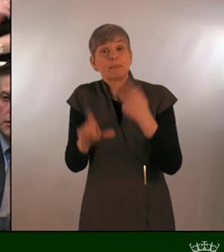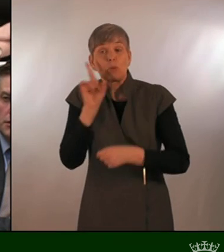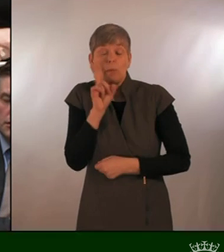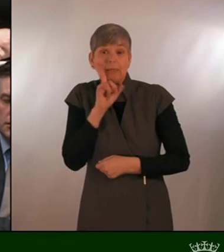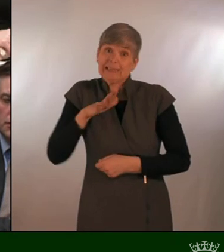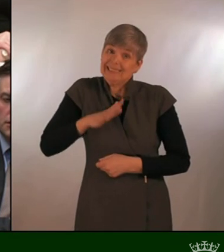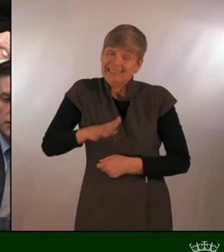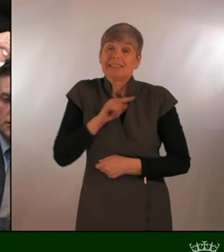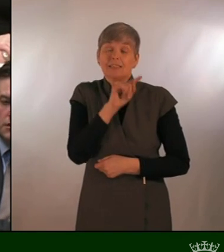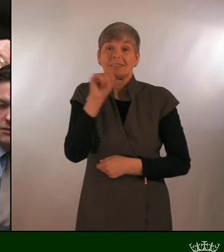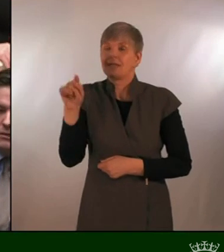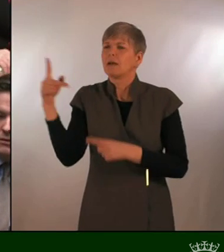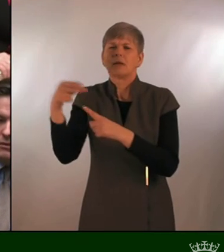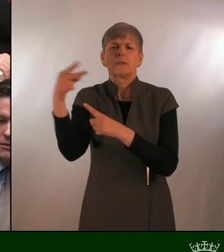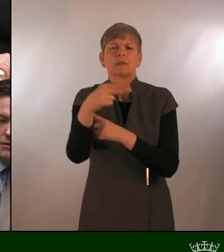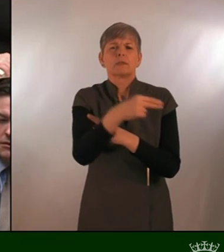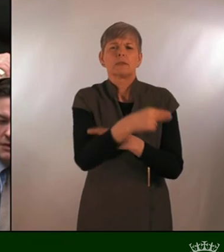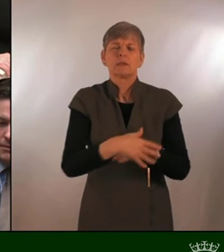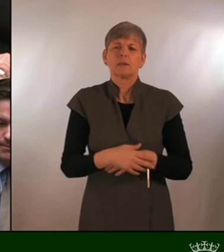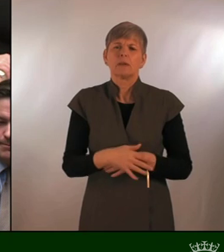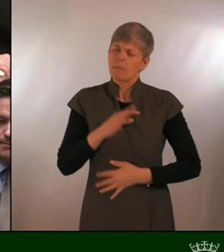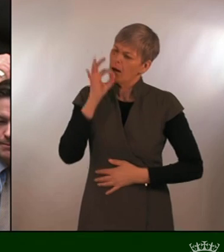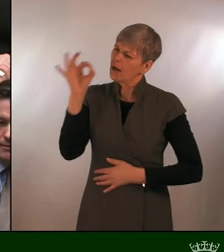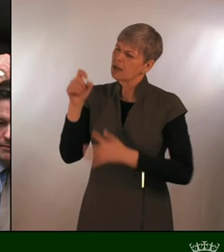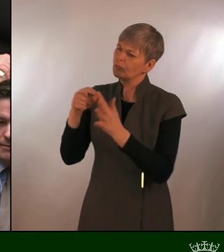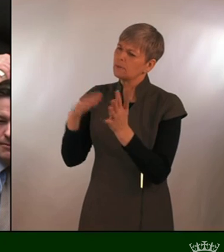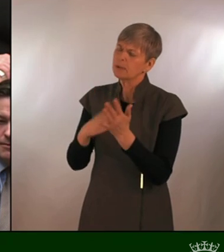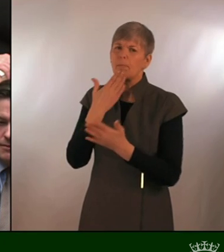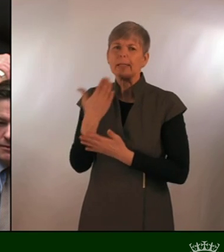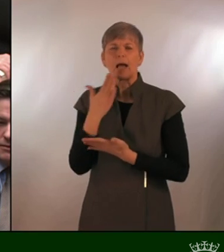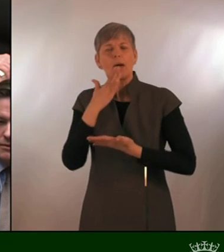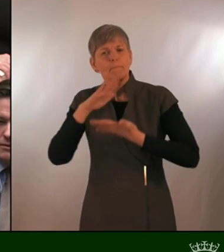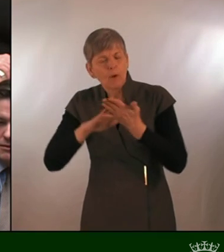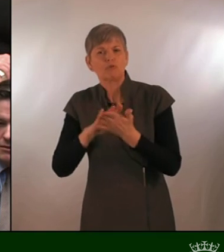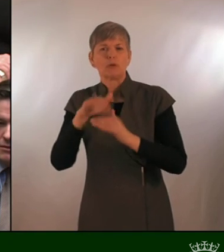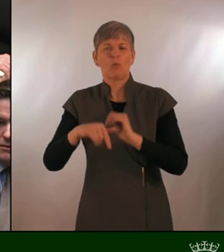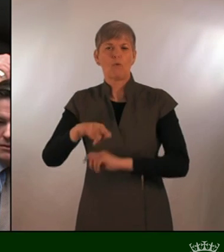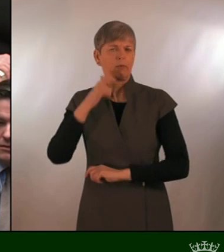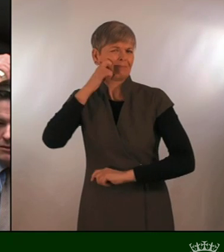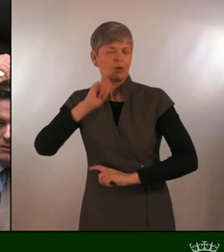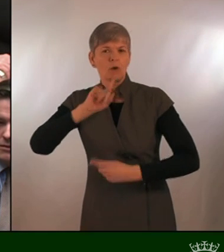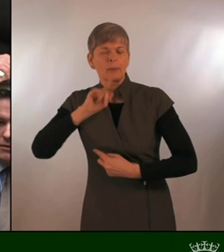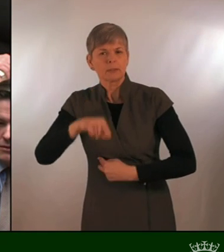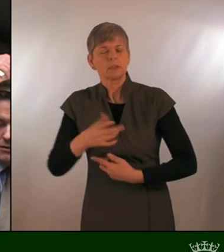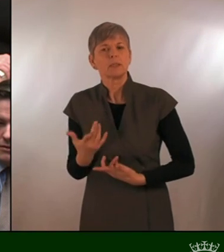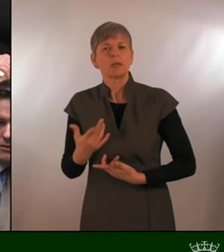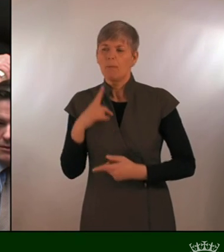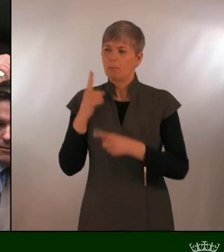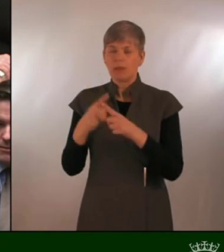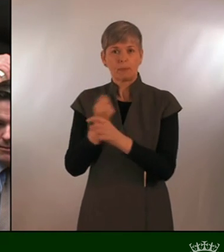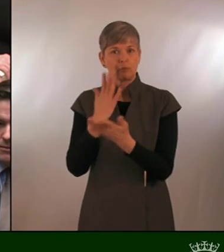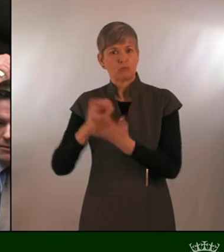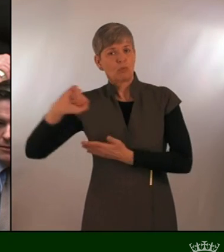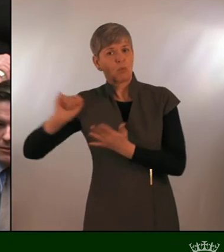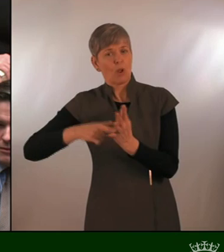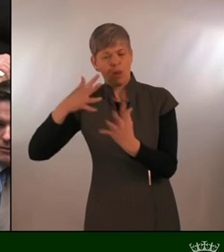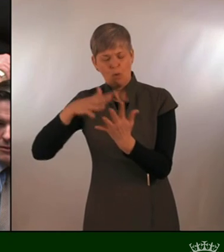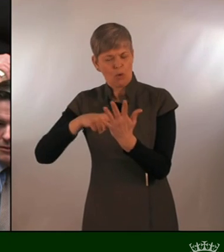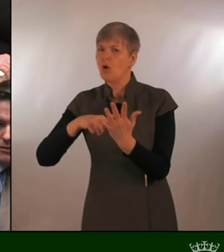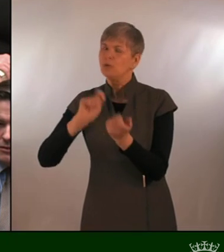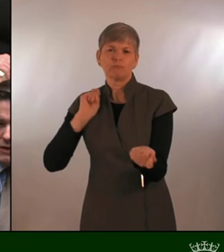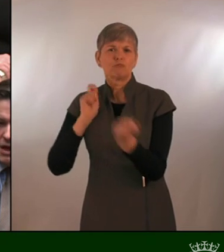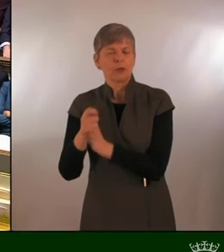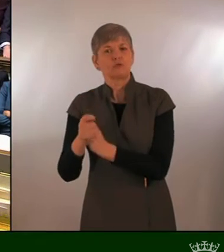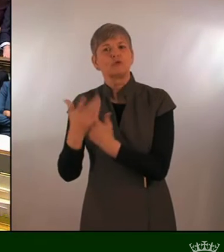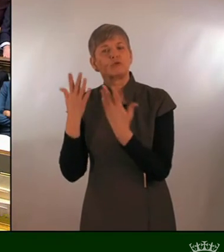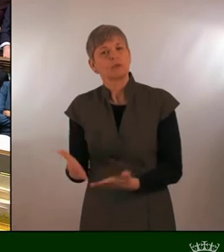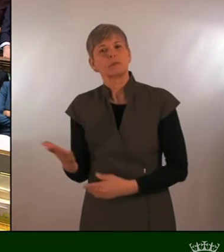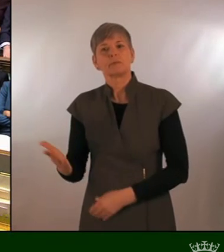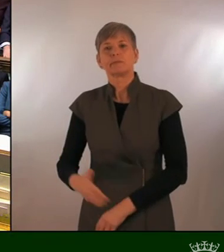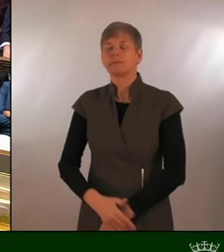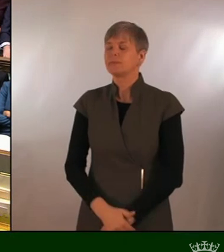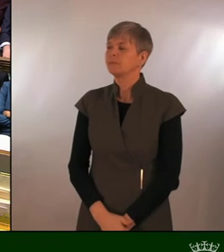Will the Prime Minister apologise for his offensive comments, and ensure that those discriminatory policies are reversed by his Government?